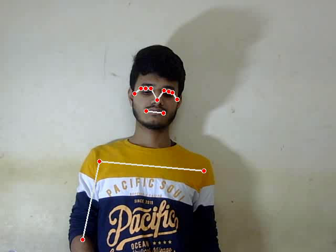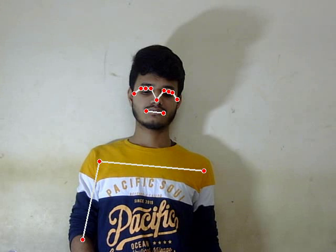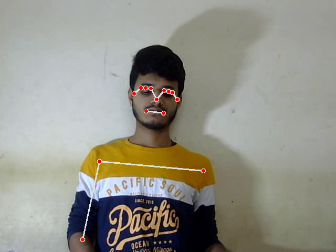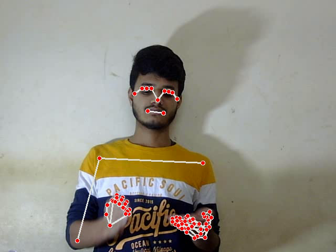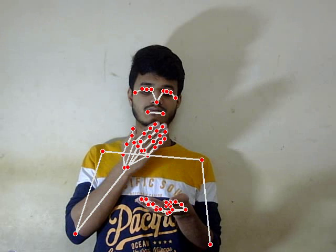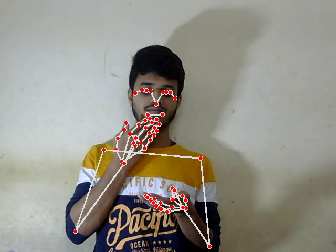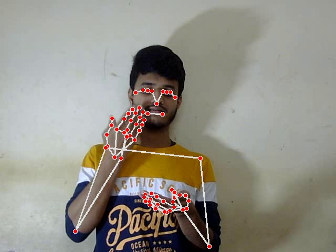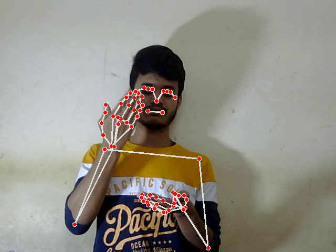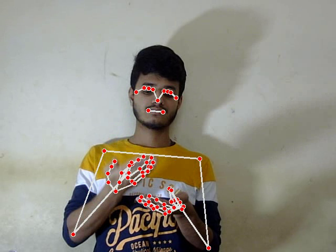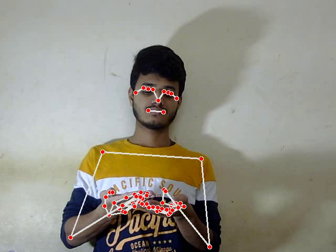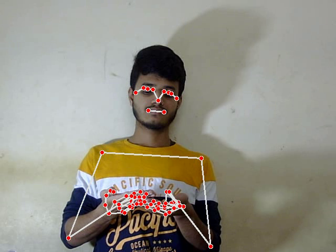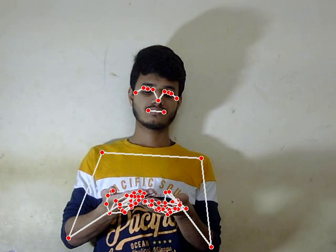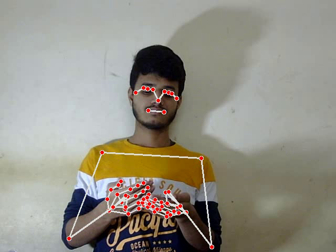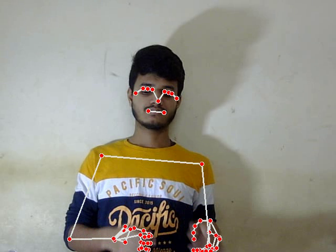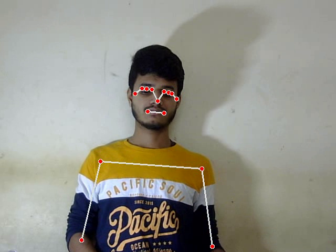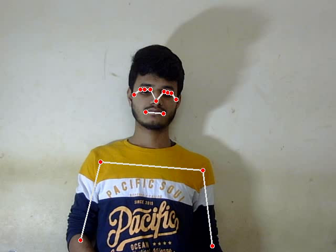good